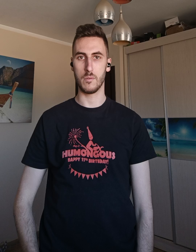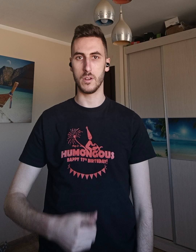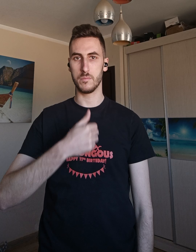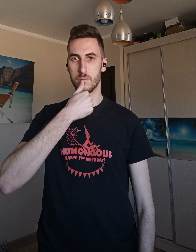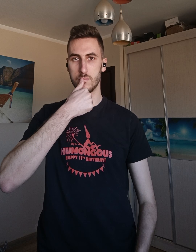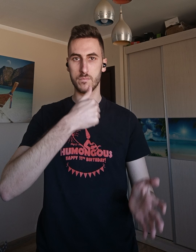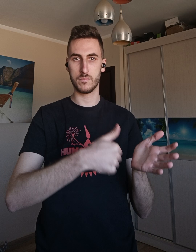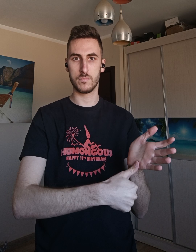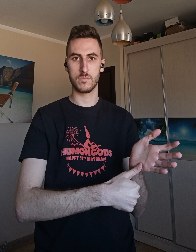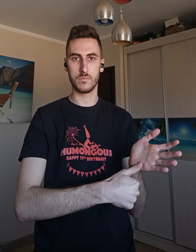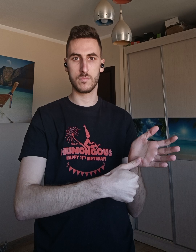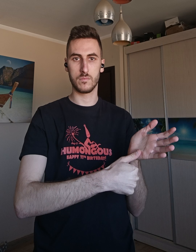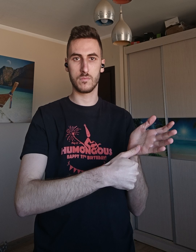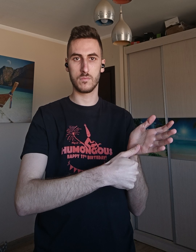בנק